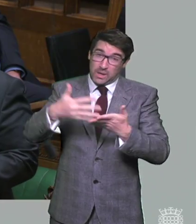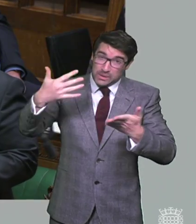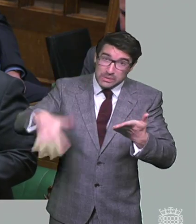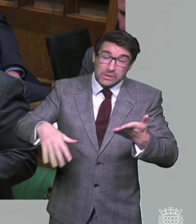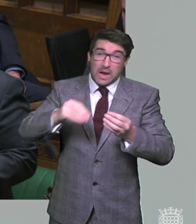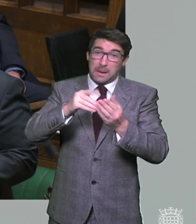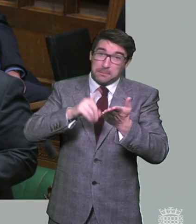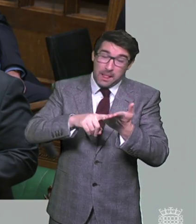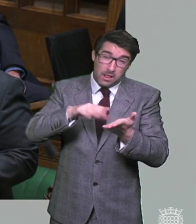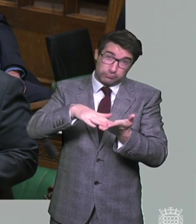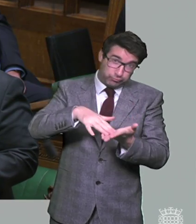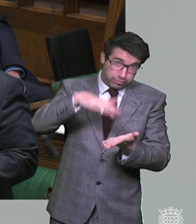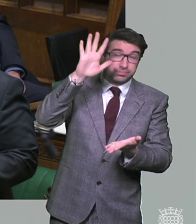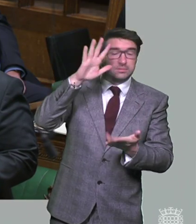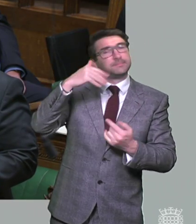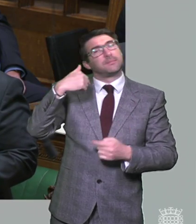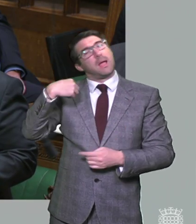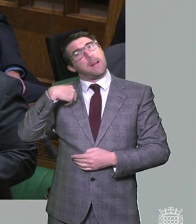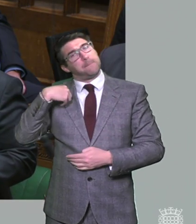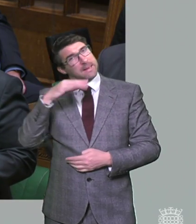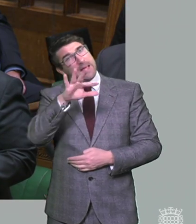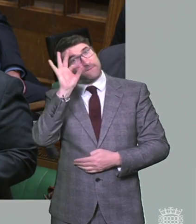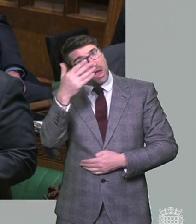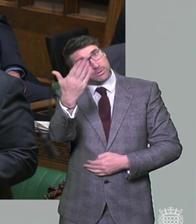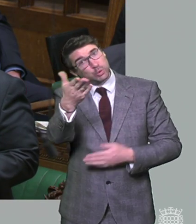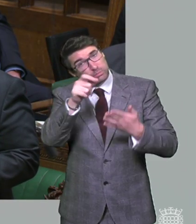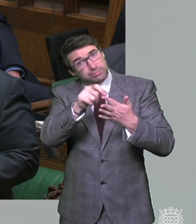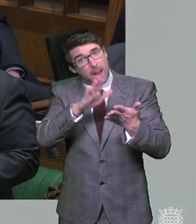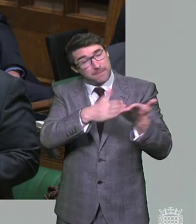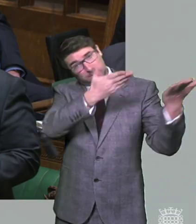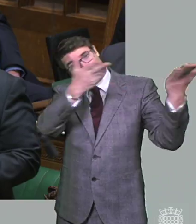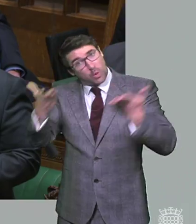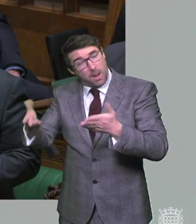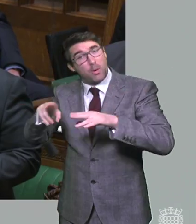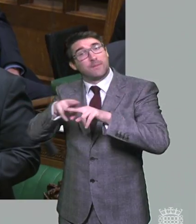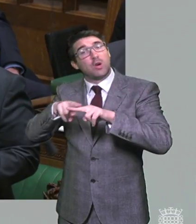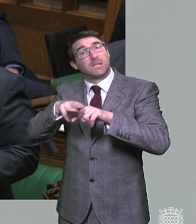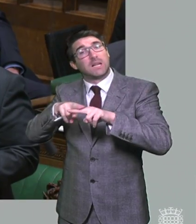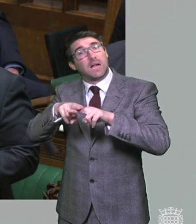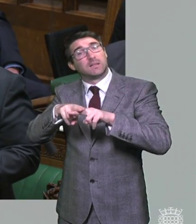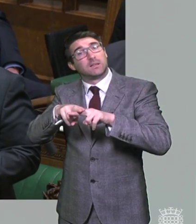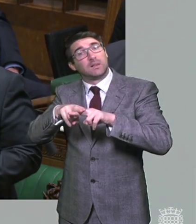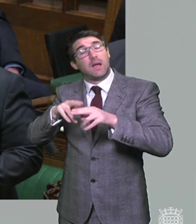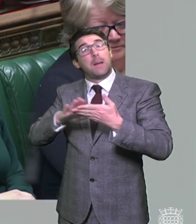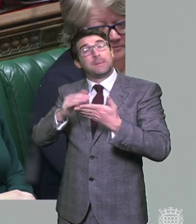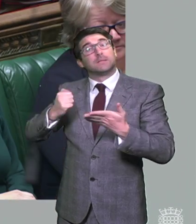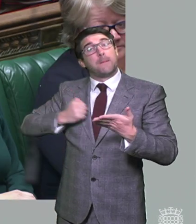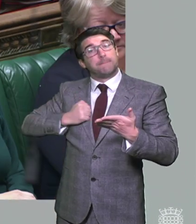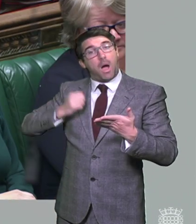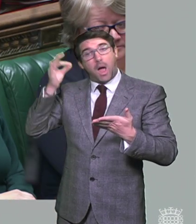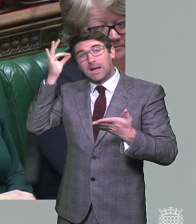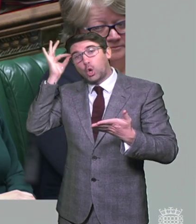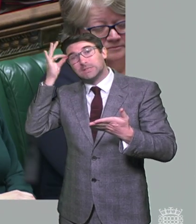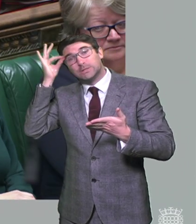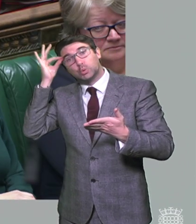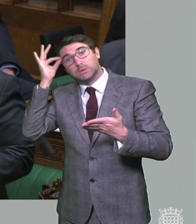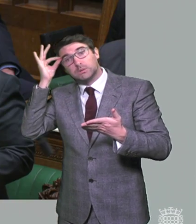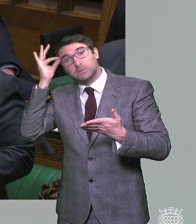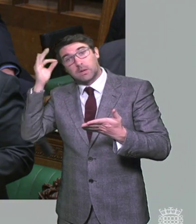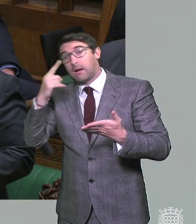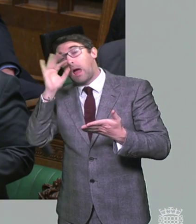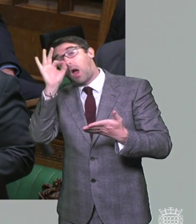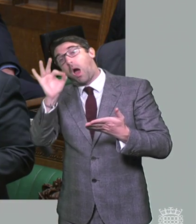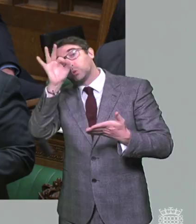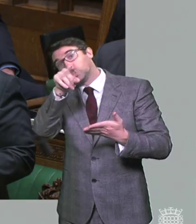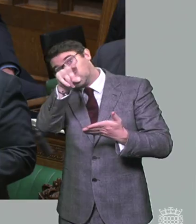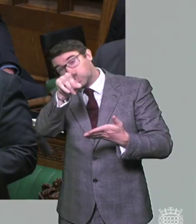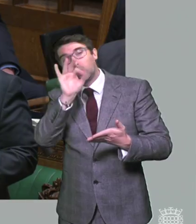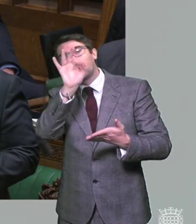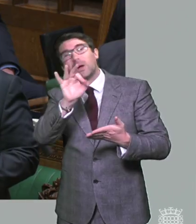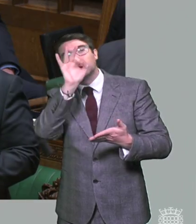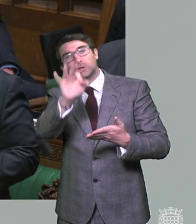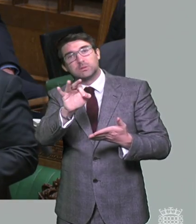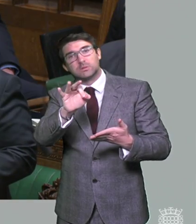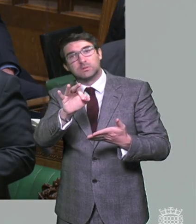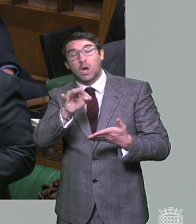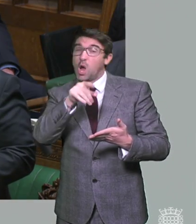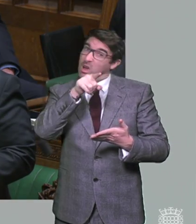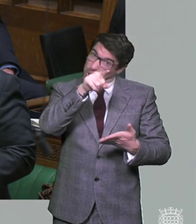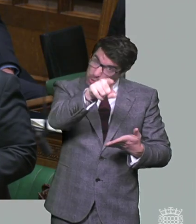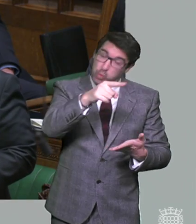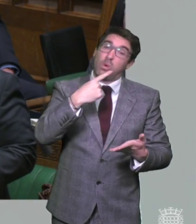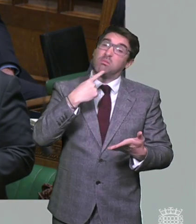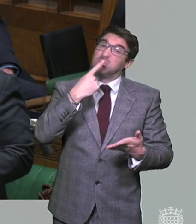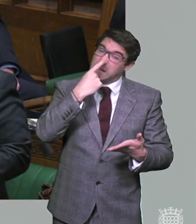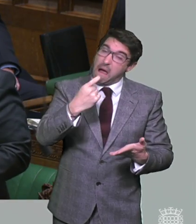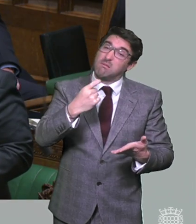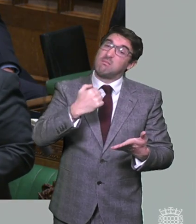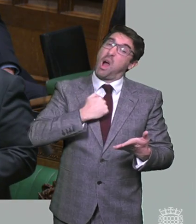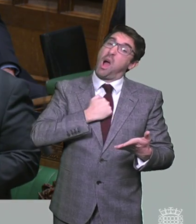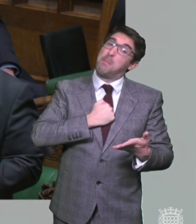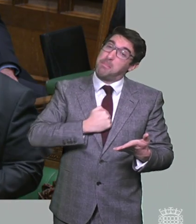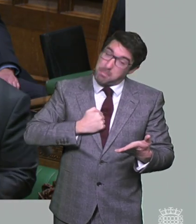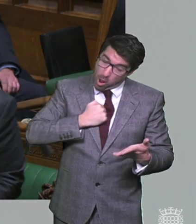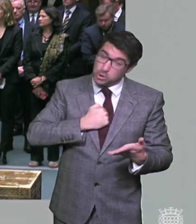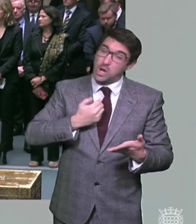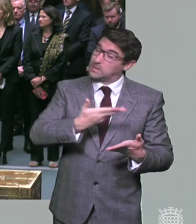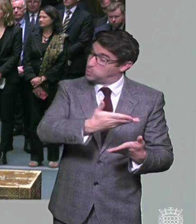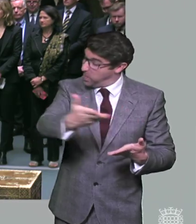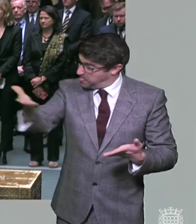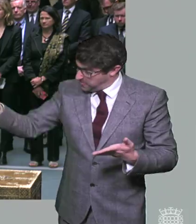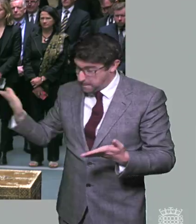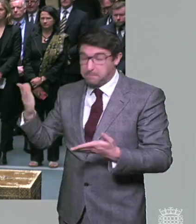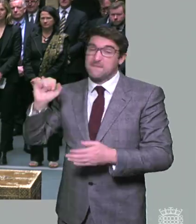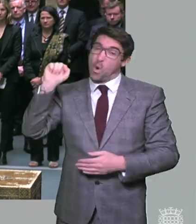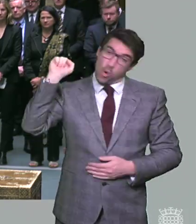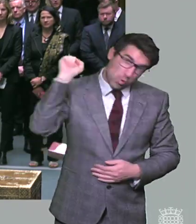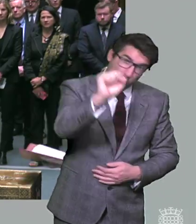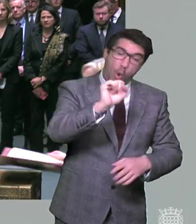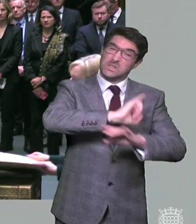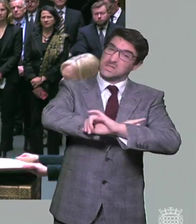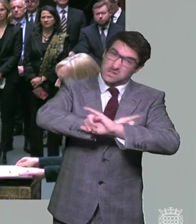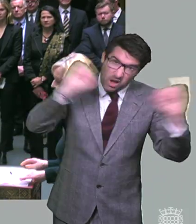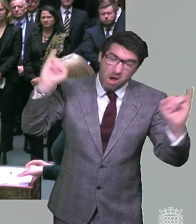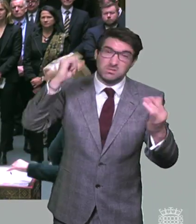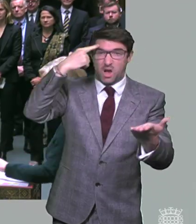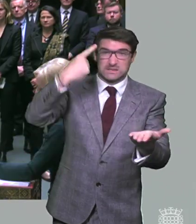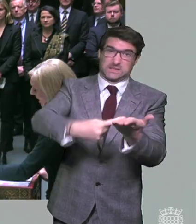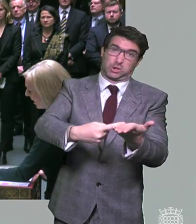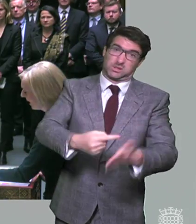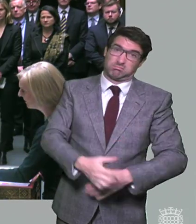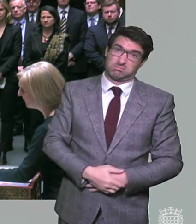I extend an invitation to the Prime Minister to come to this event on Friday so that my constituents can ask her directly what real-life experience means to her—so that she can address the cost rises that they are facing and apologise to them for the disastrous decisions that her Government are making.